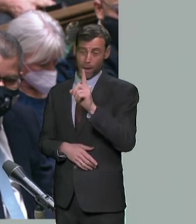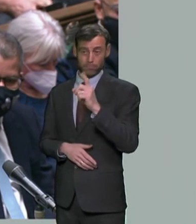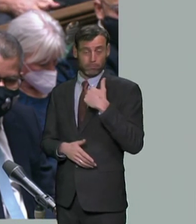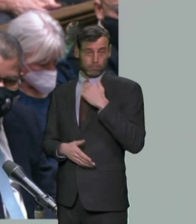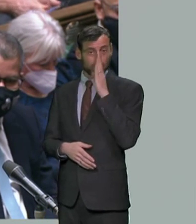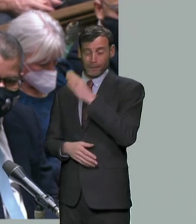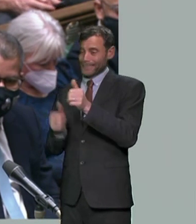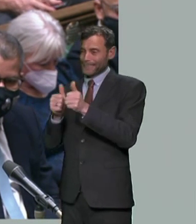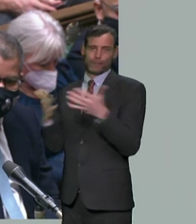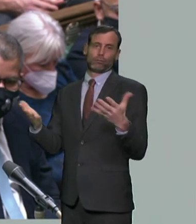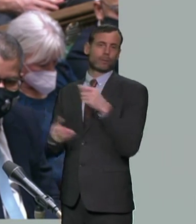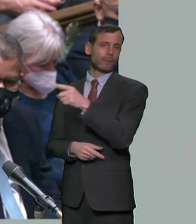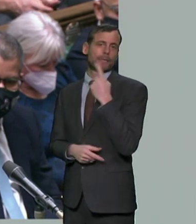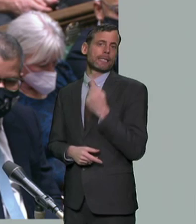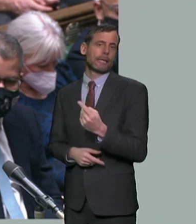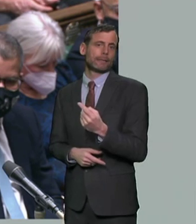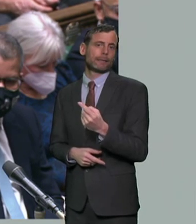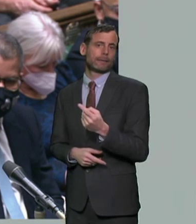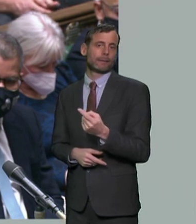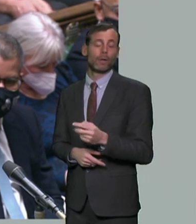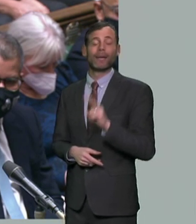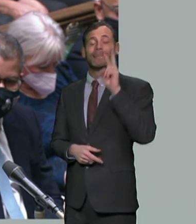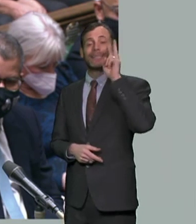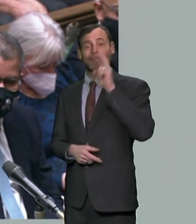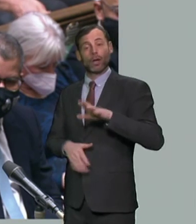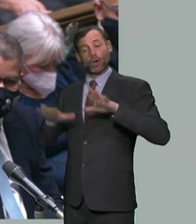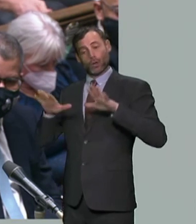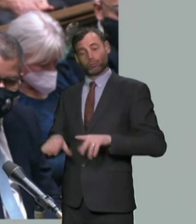When we look at the levels of trust that the British people—people